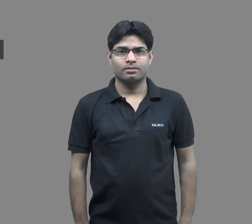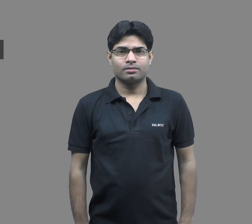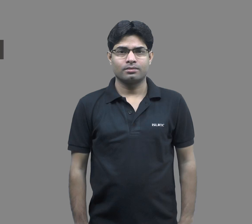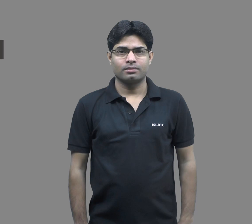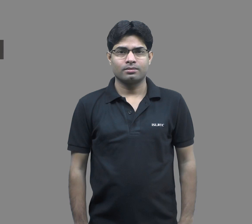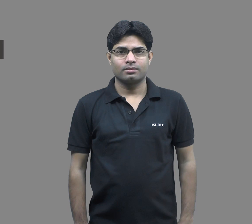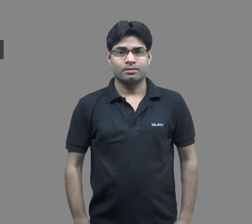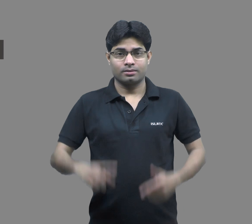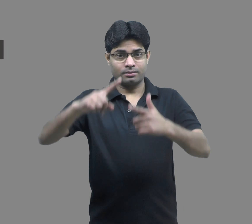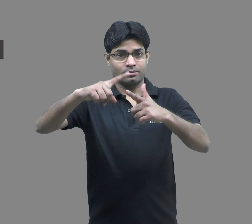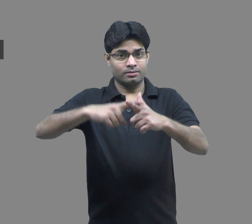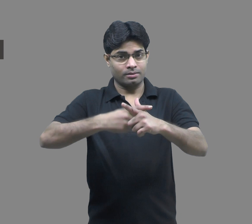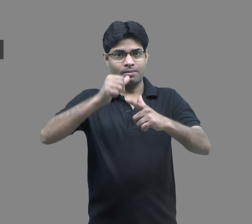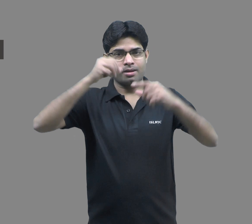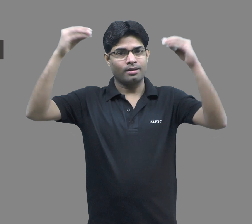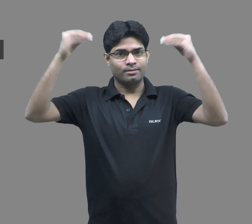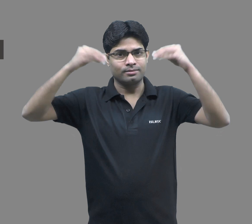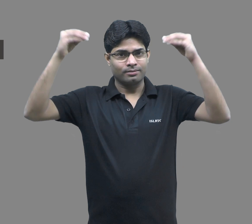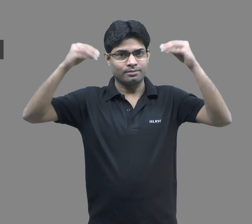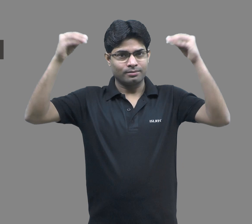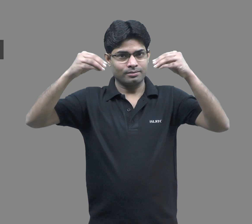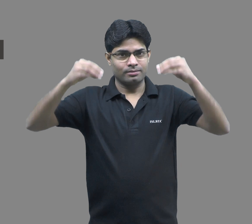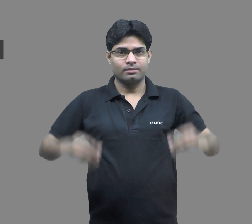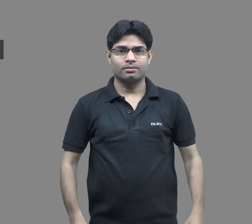July